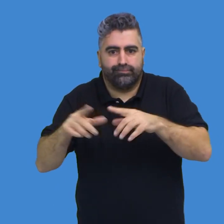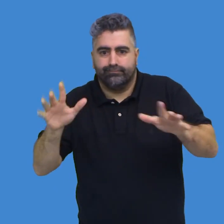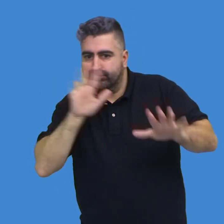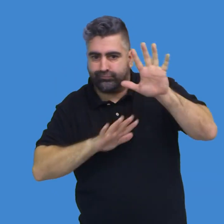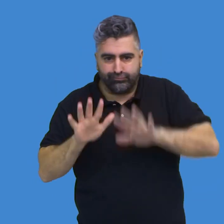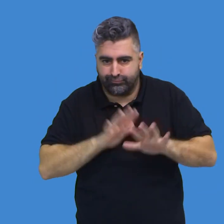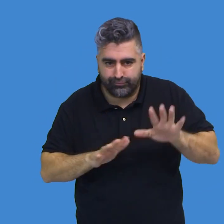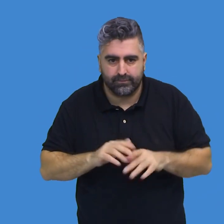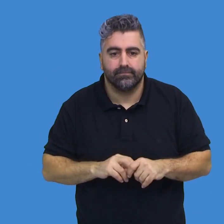complicado